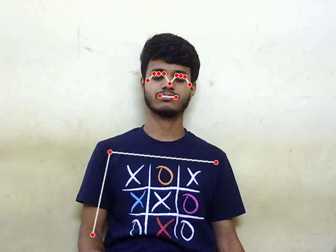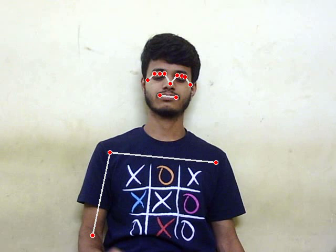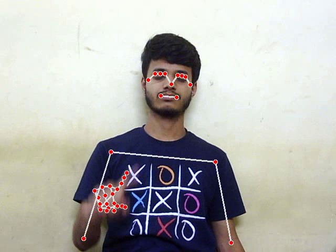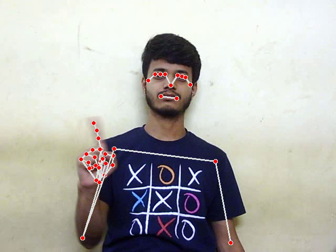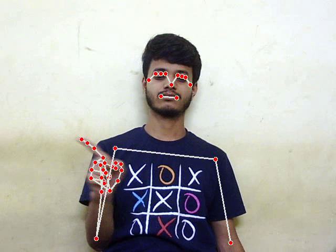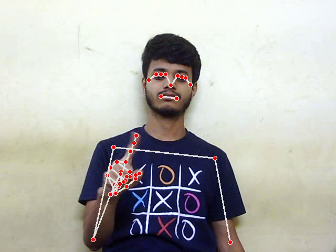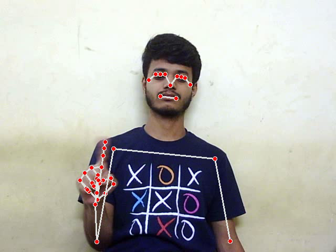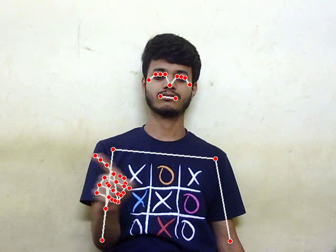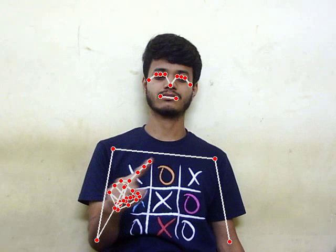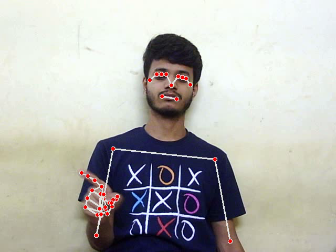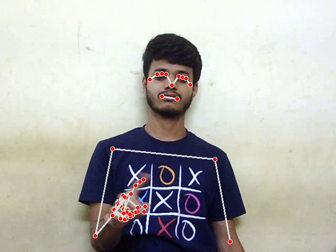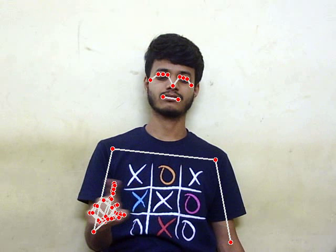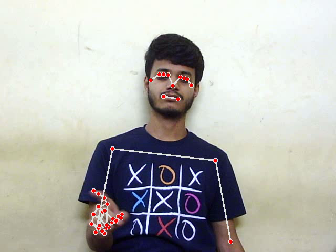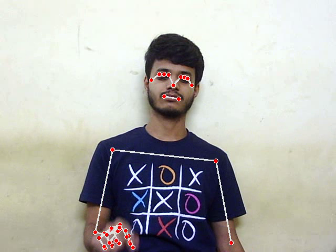where